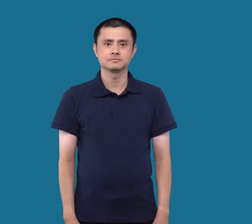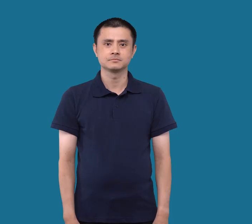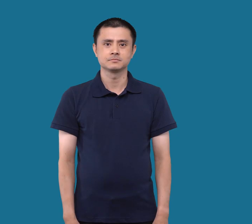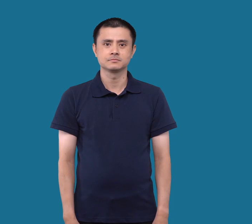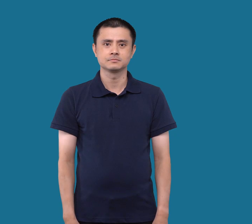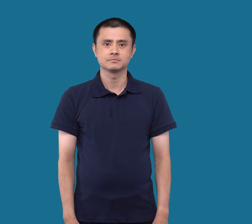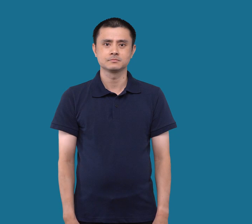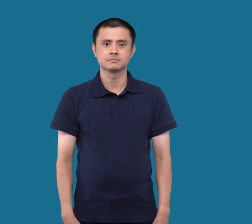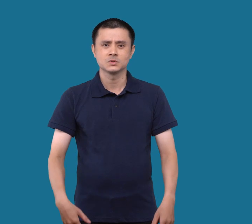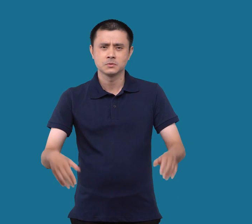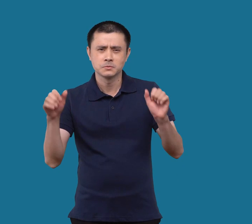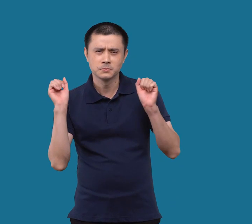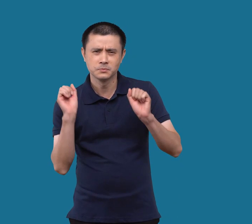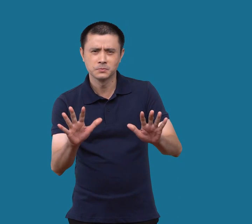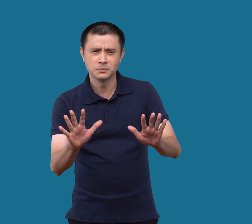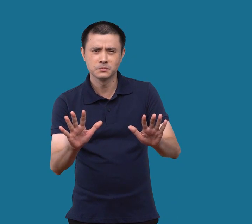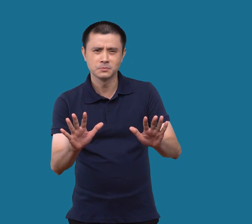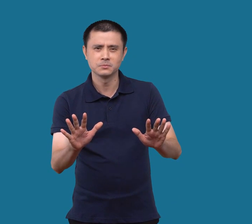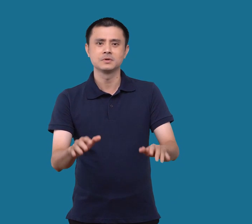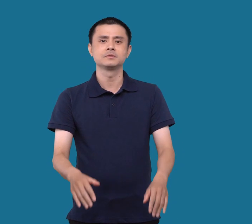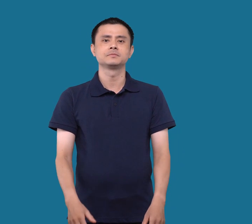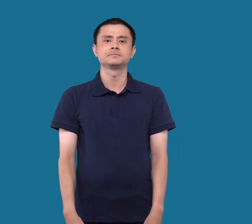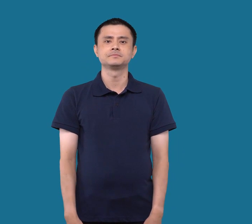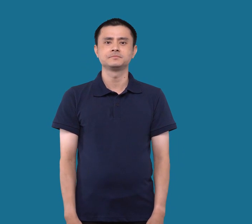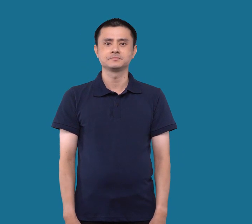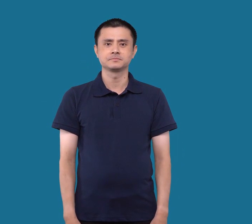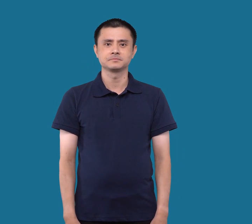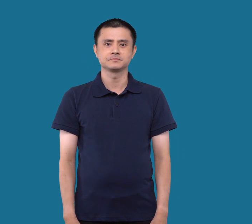ảo thuật